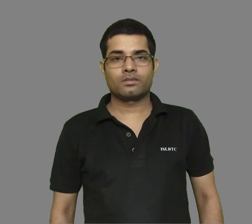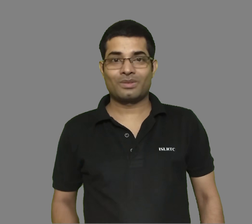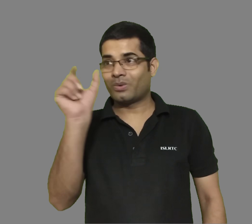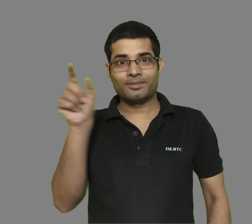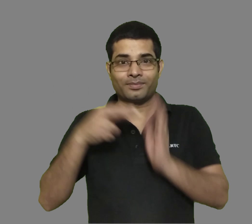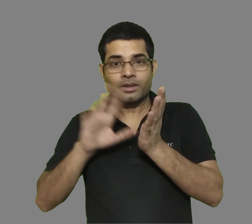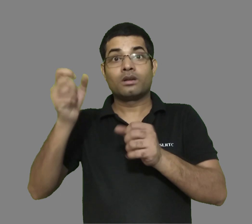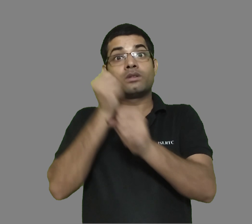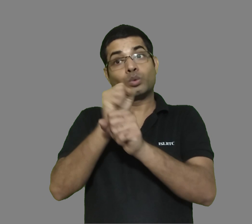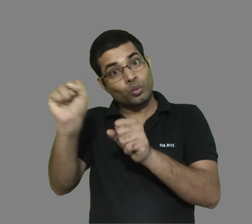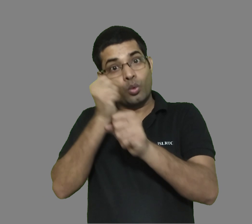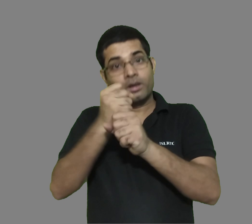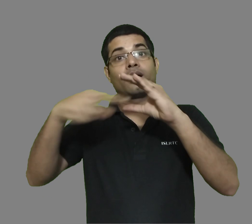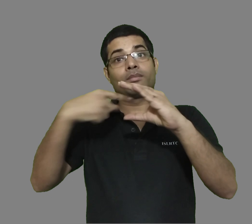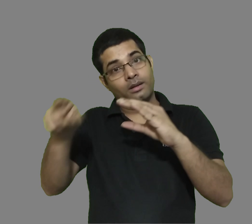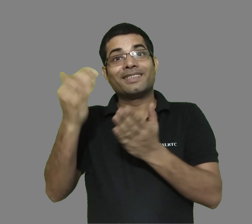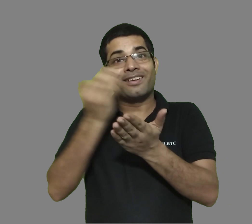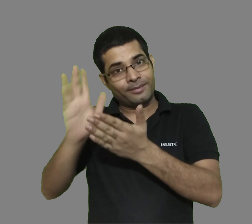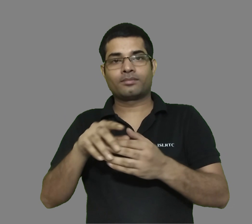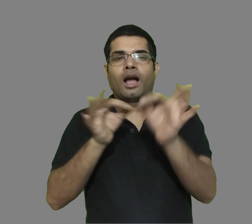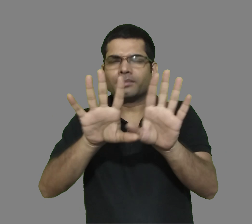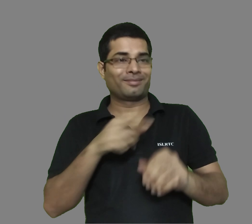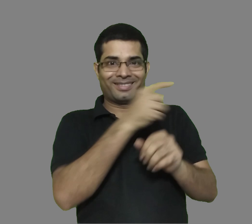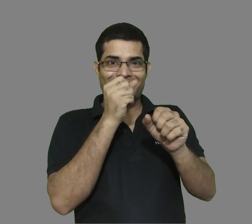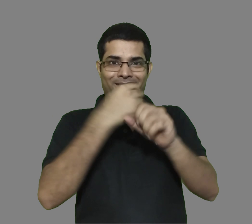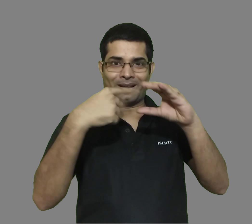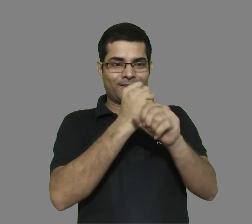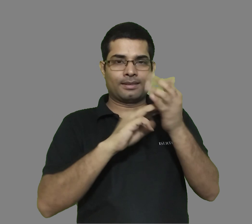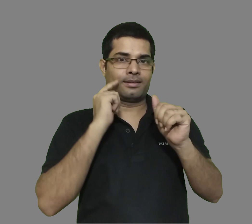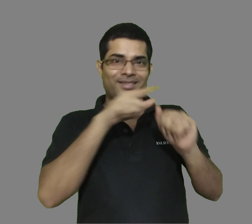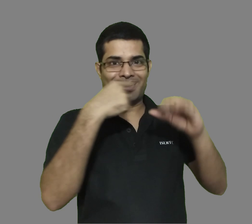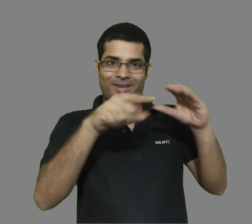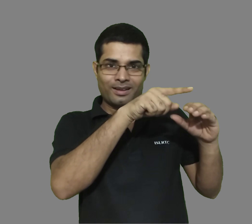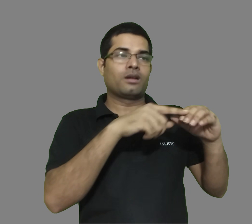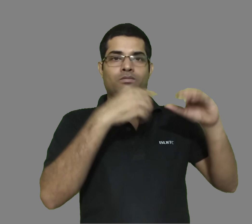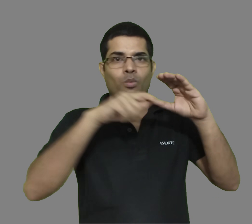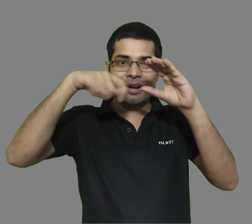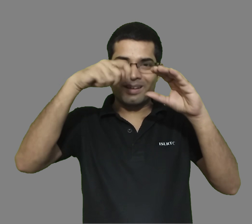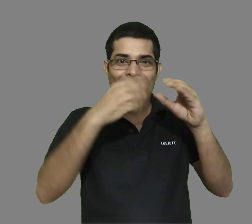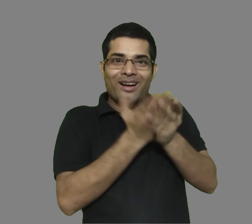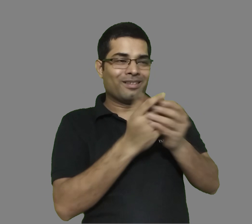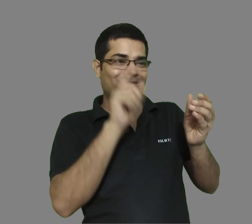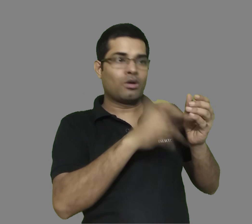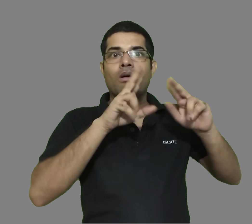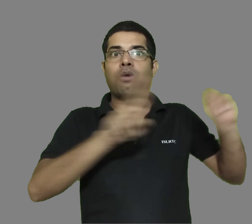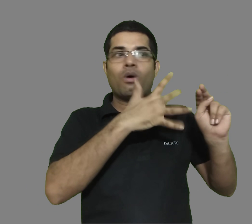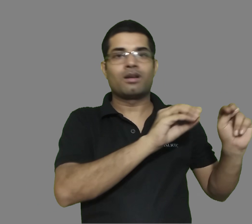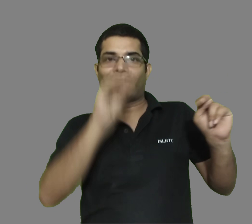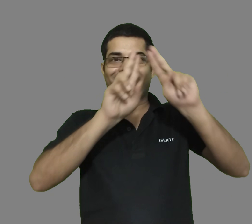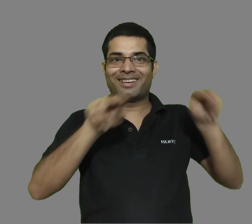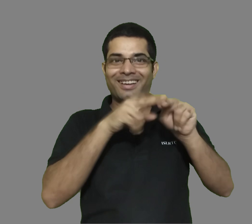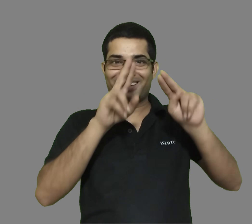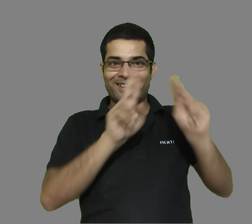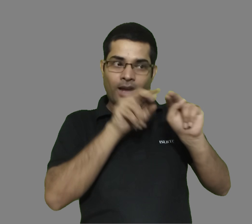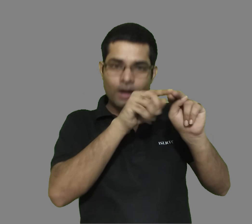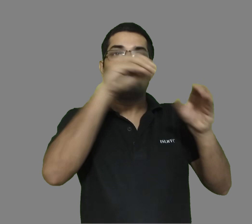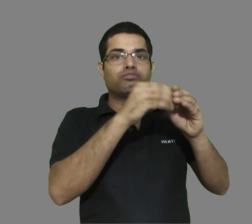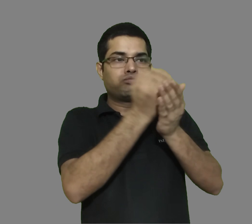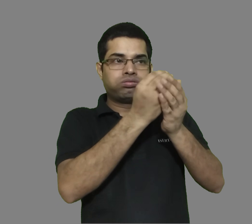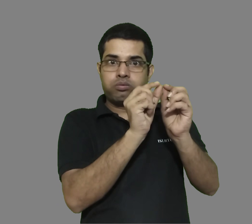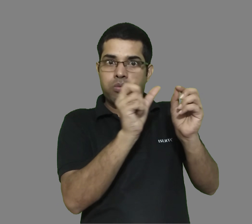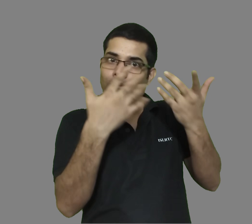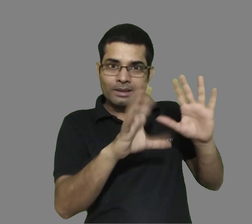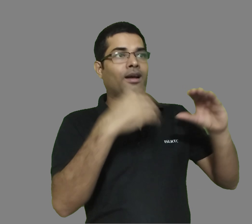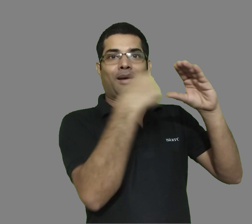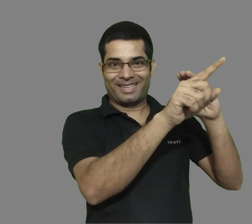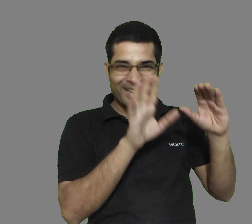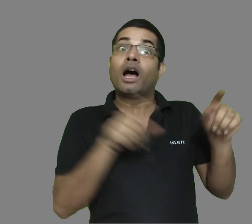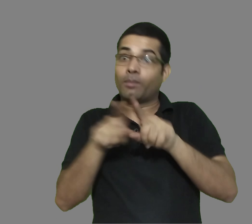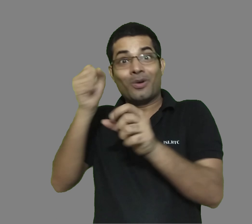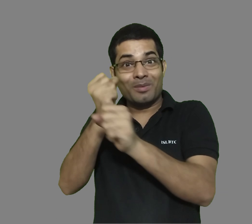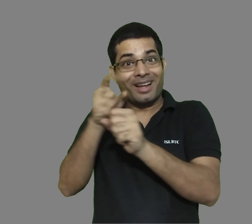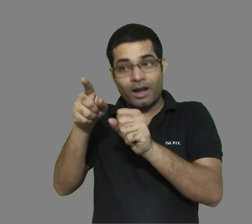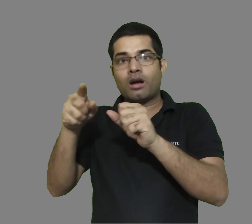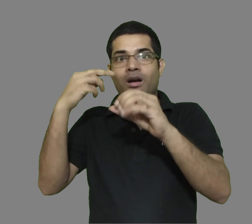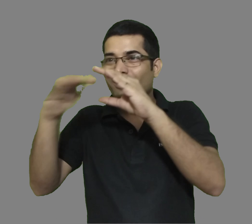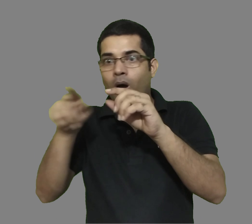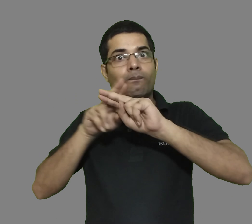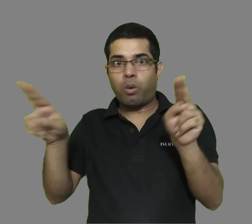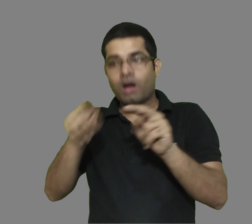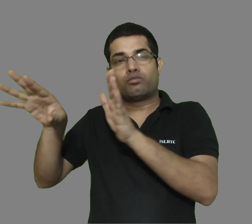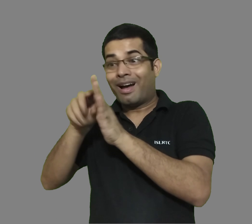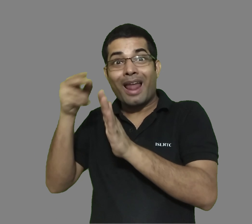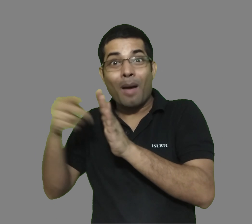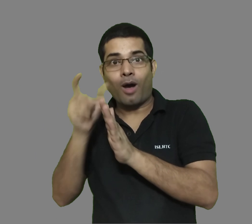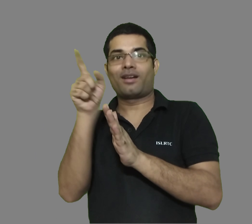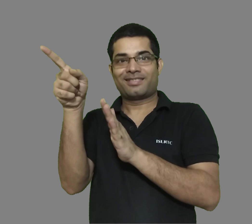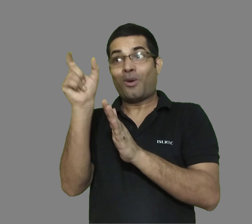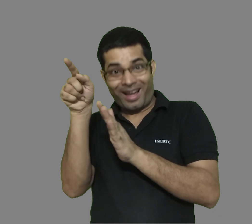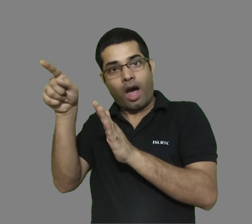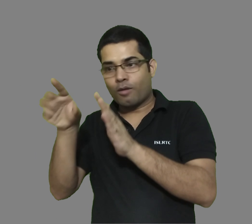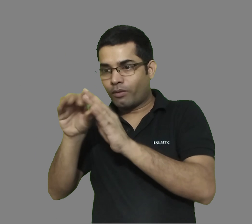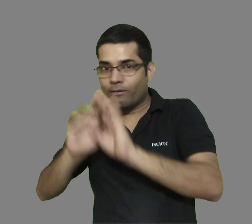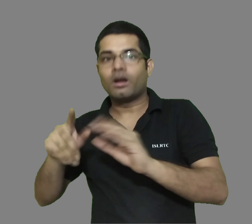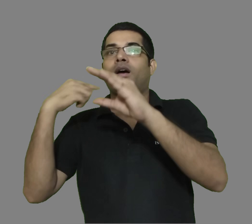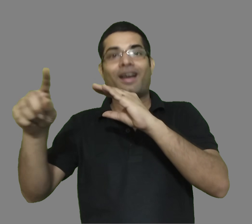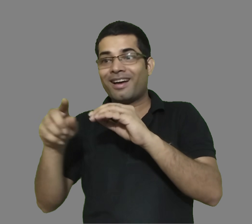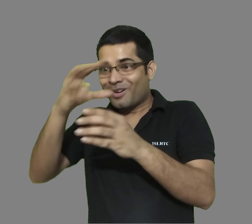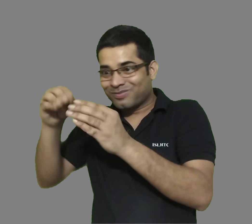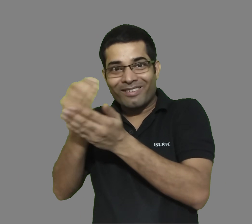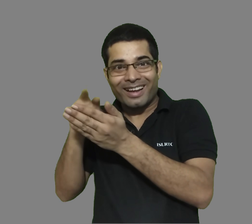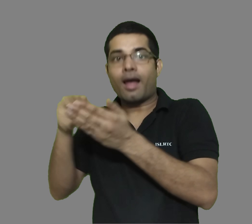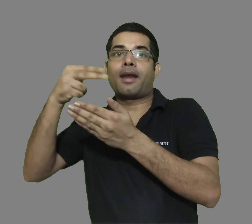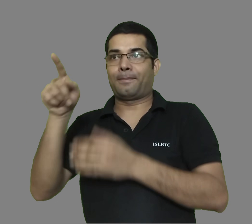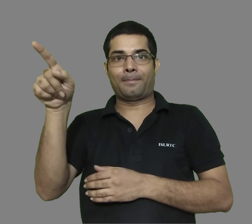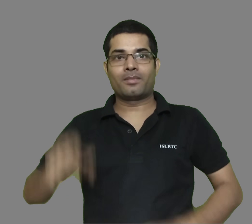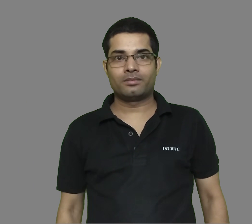Briefcase